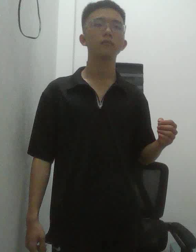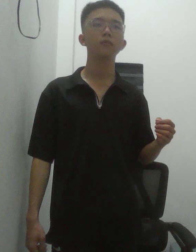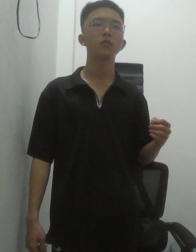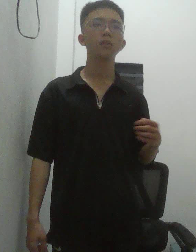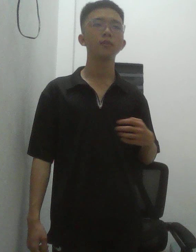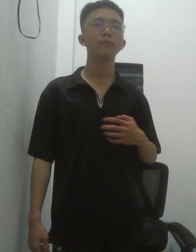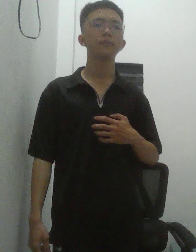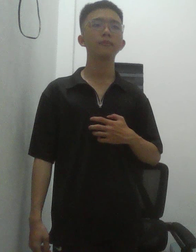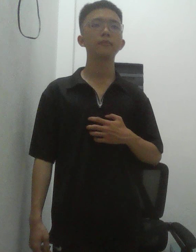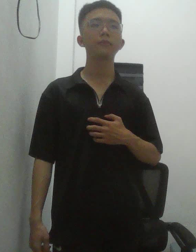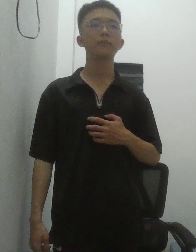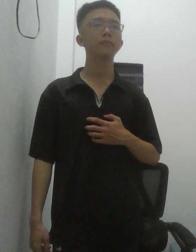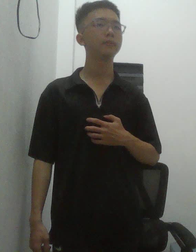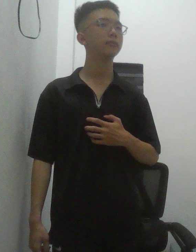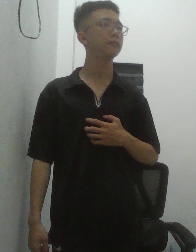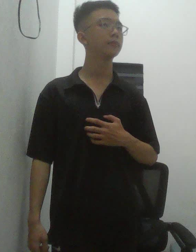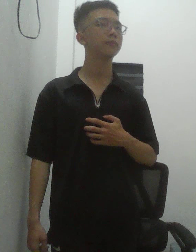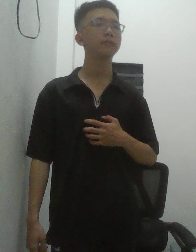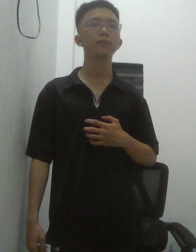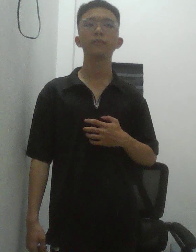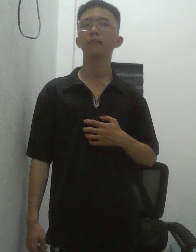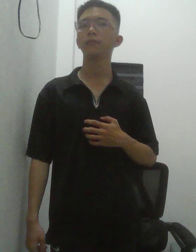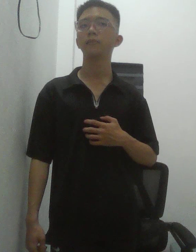khong thich